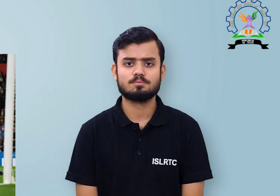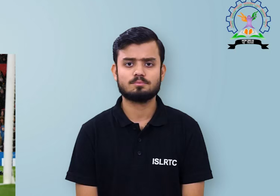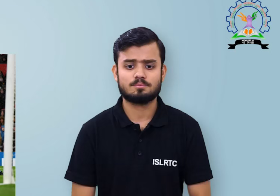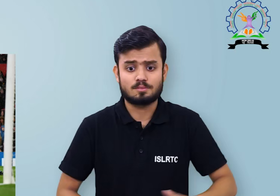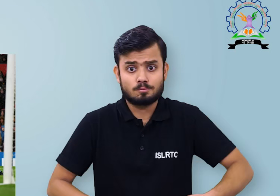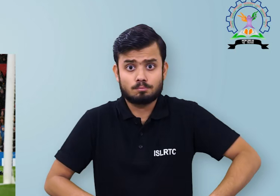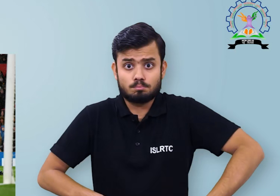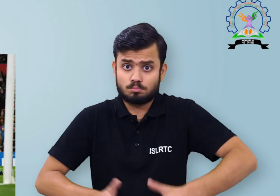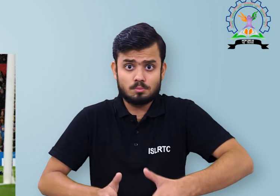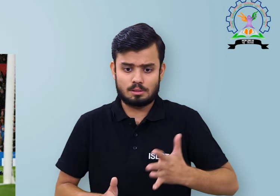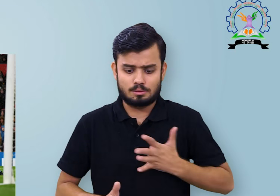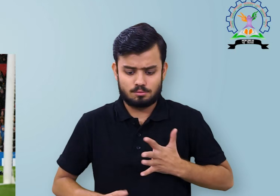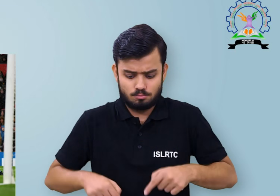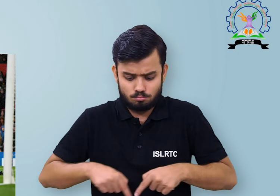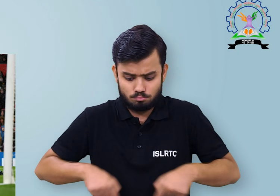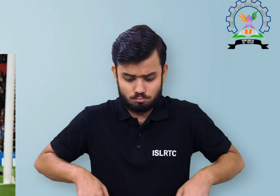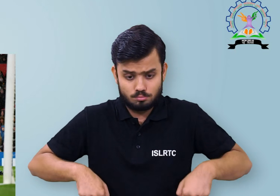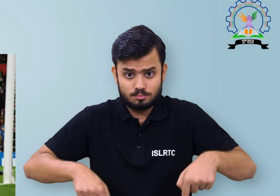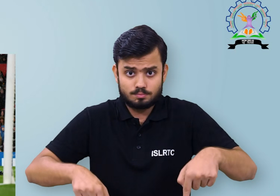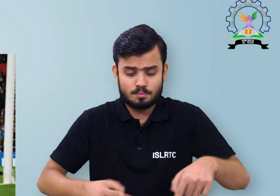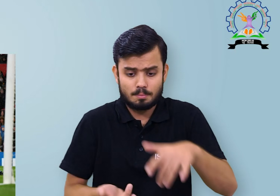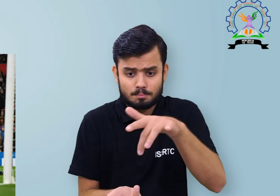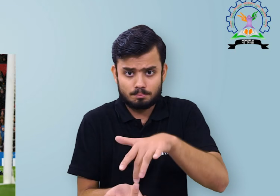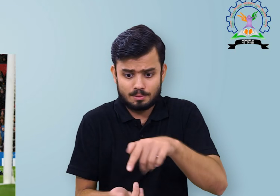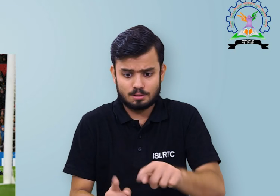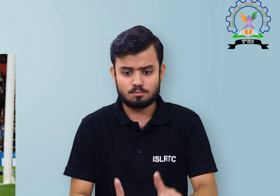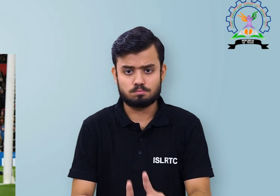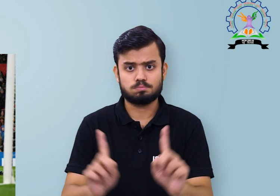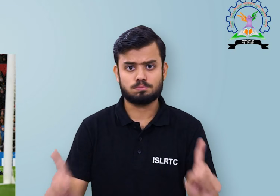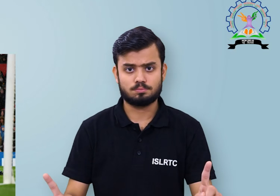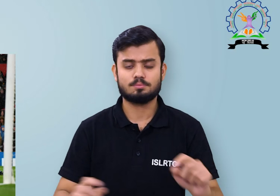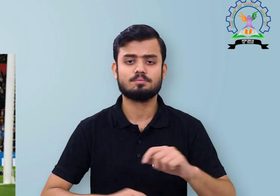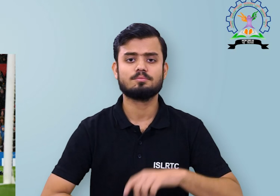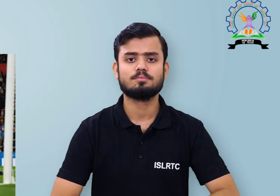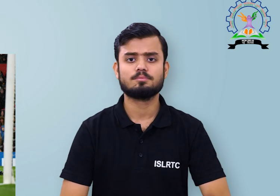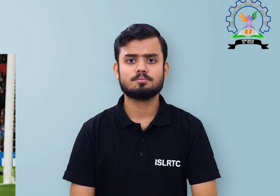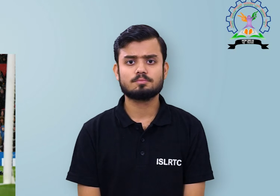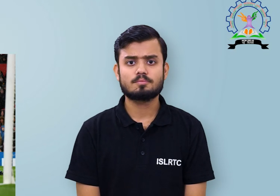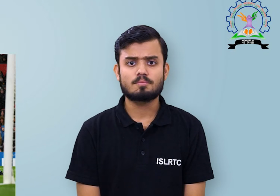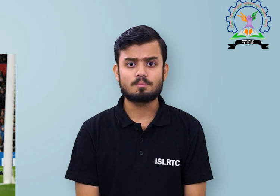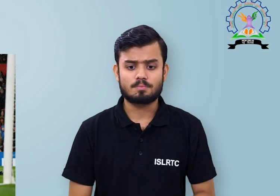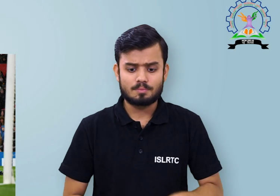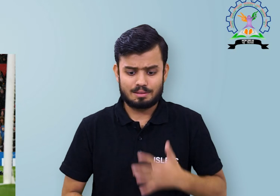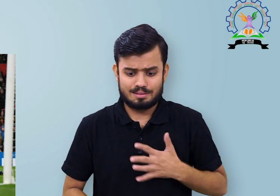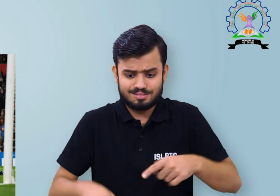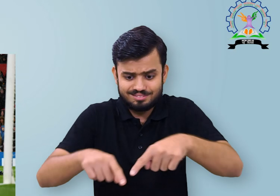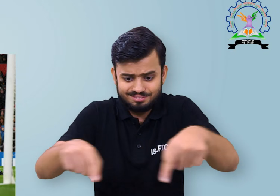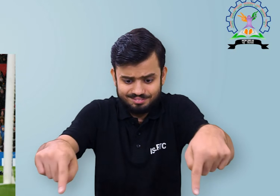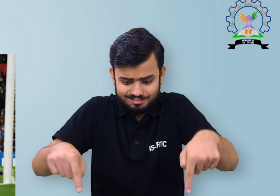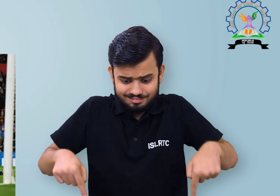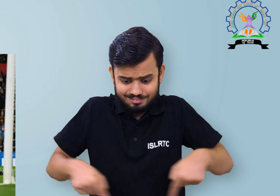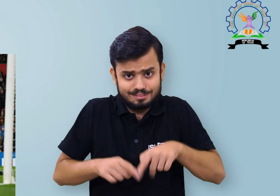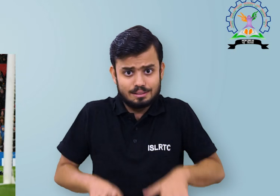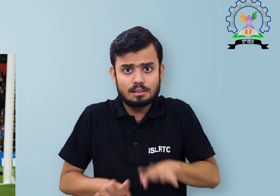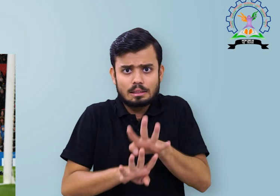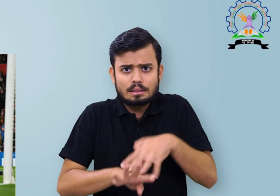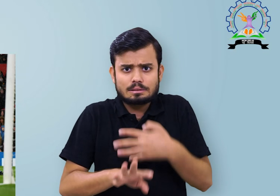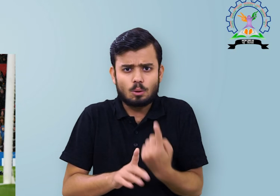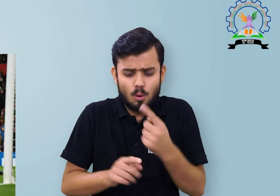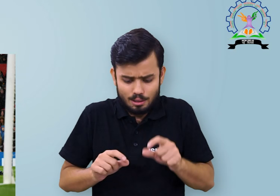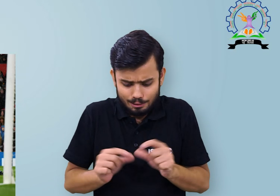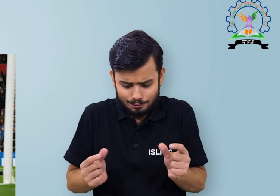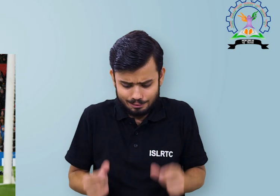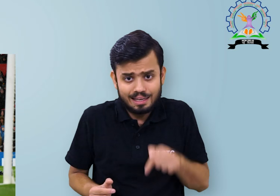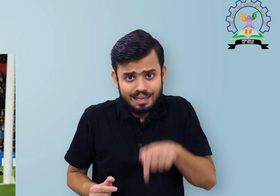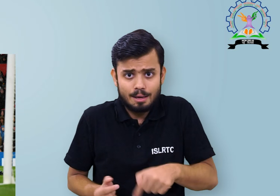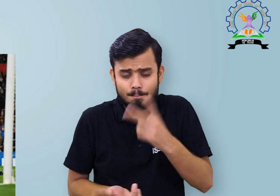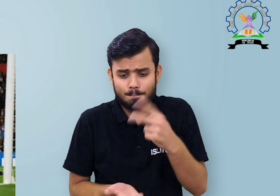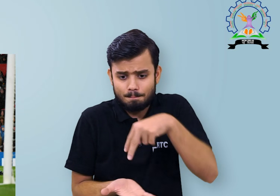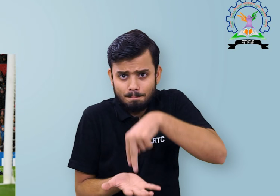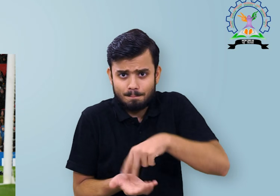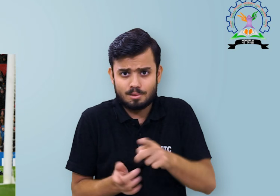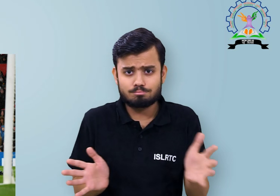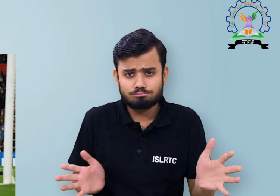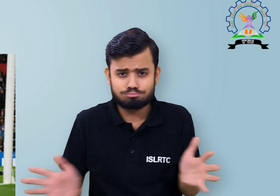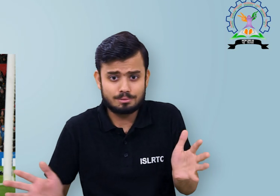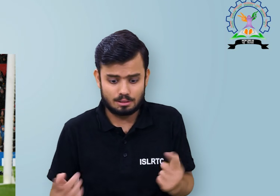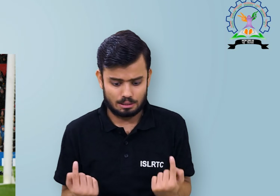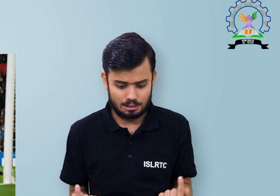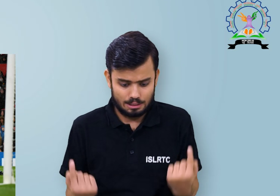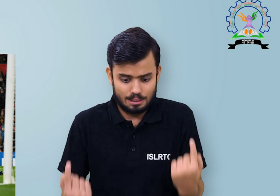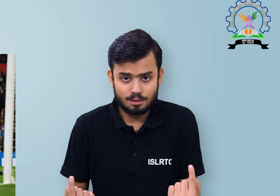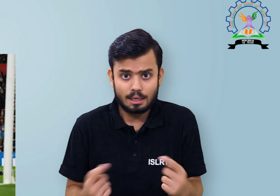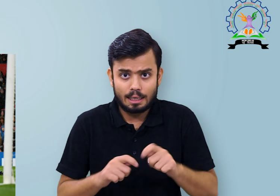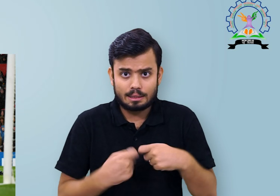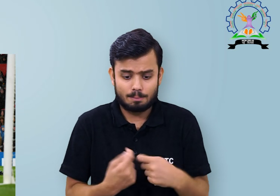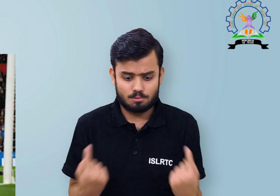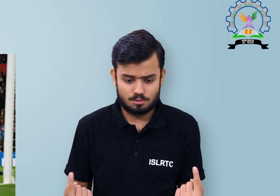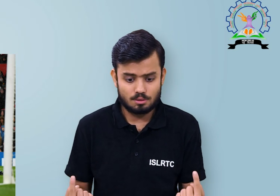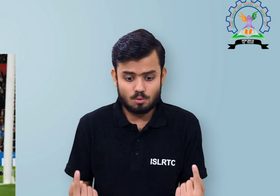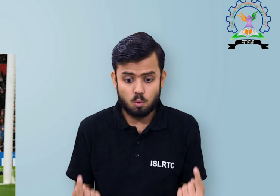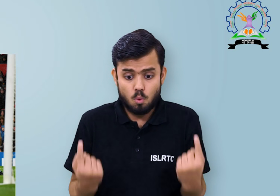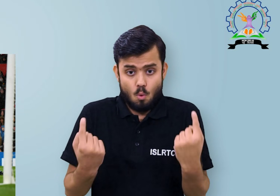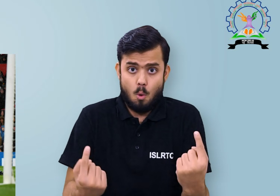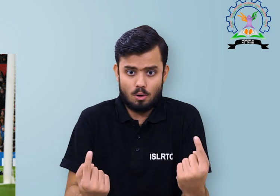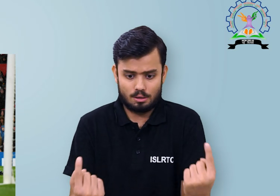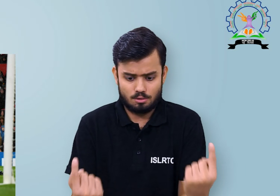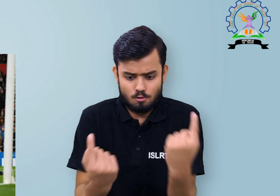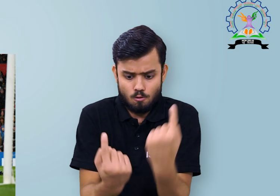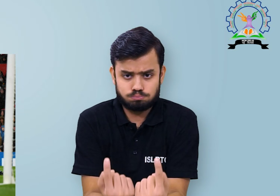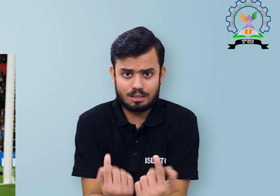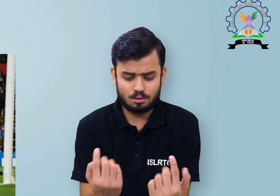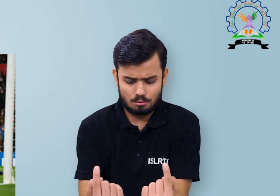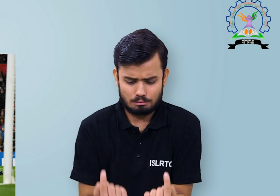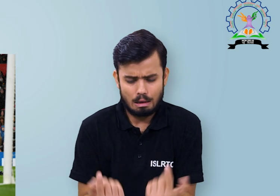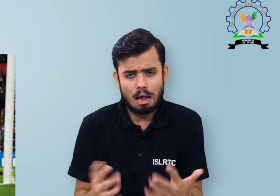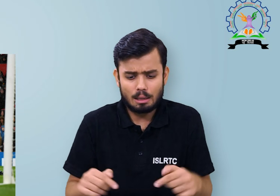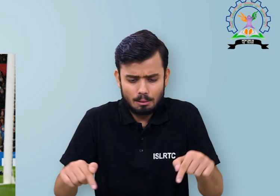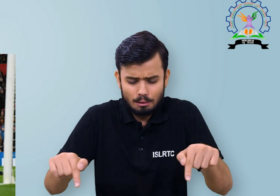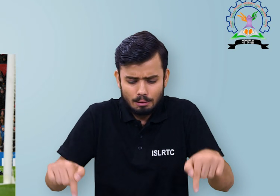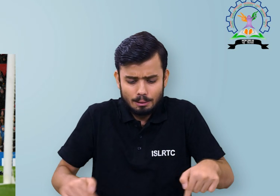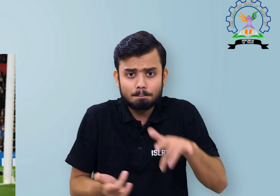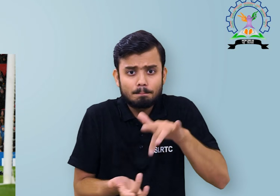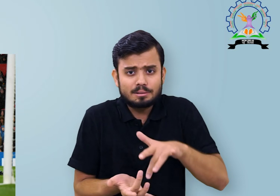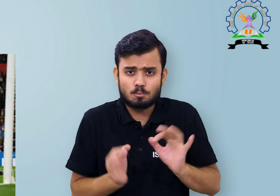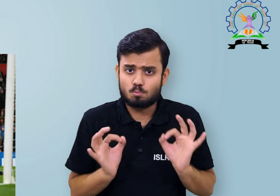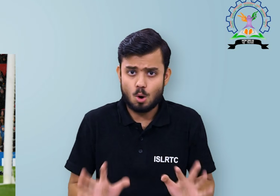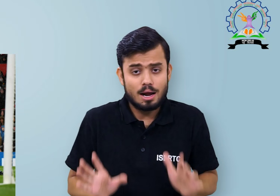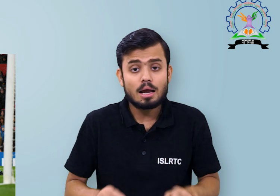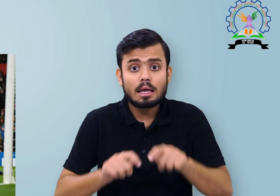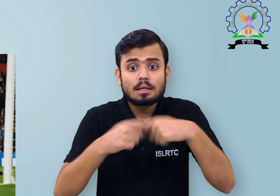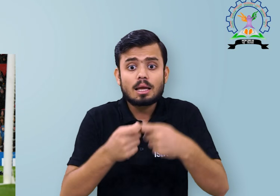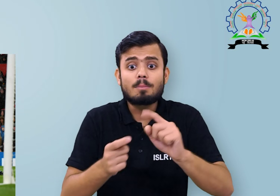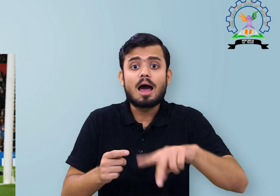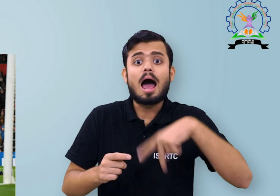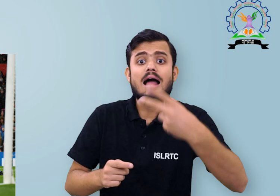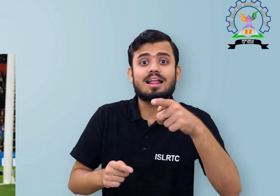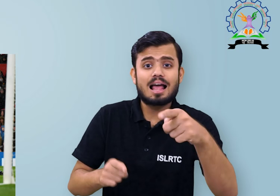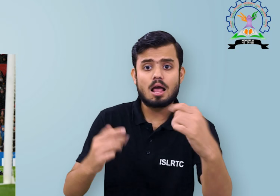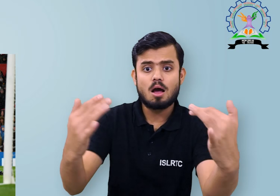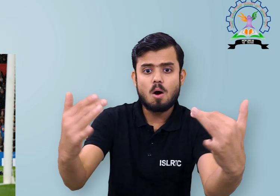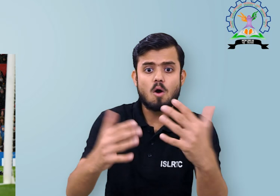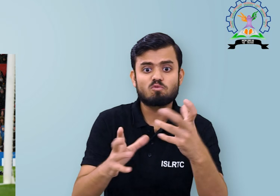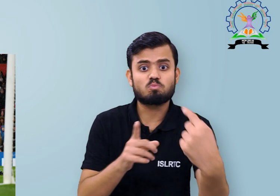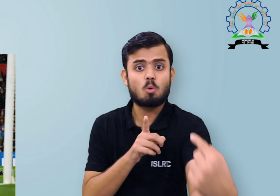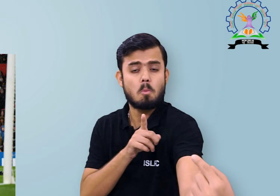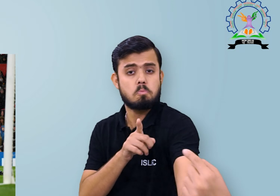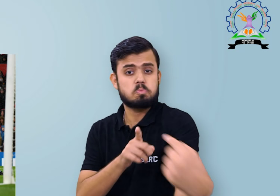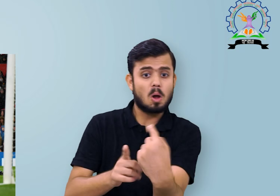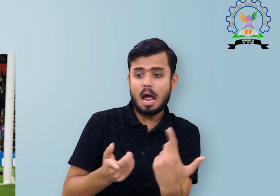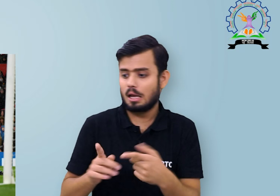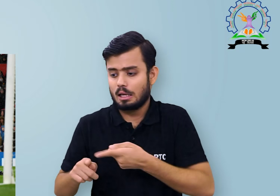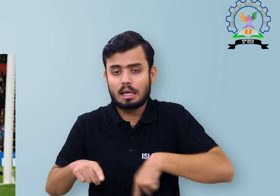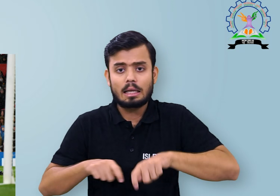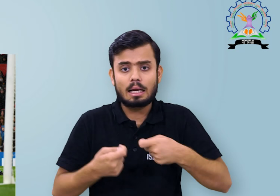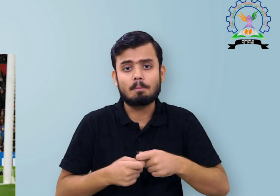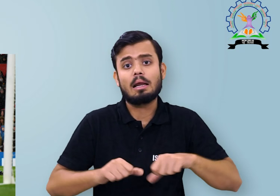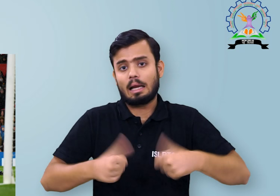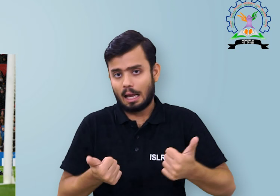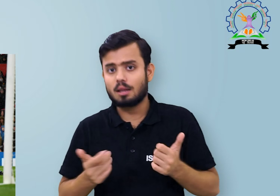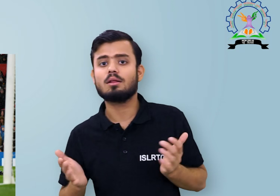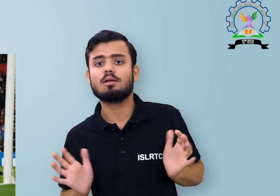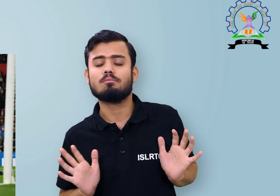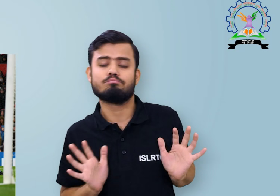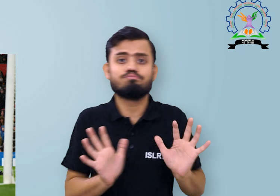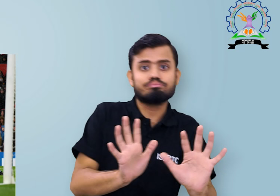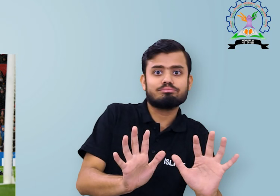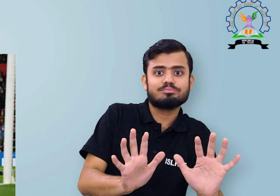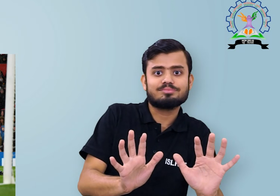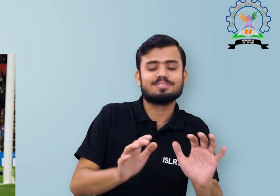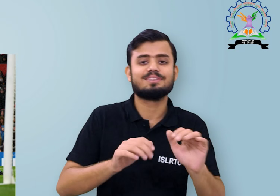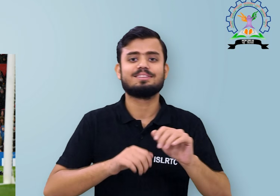Sideback In football, the left-back and right-back are the defenders on either side of the center-backs who are known as the full-backs.